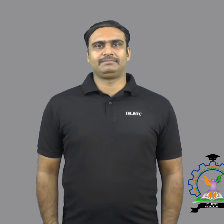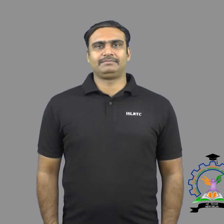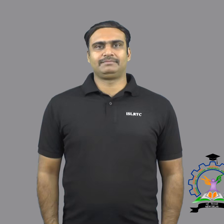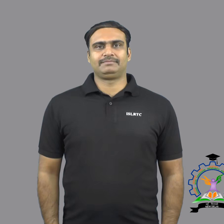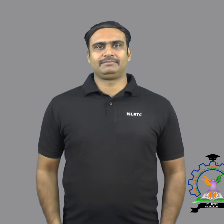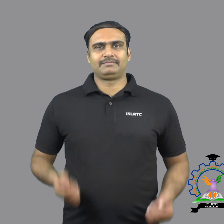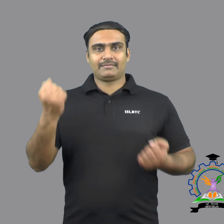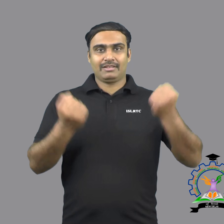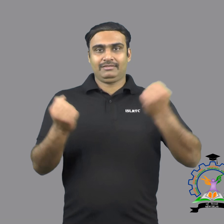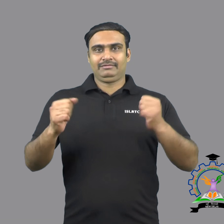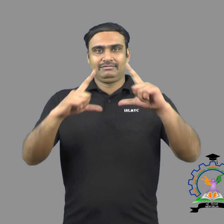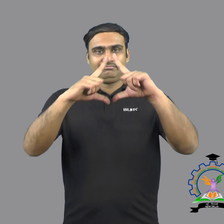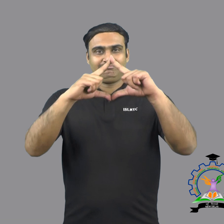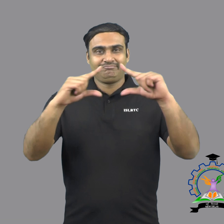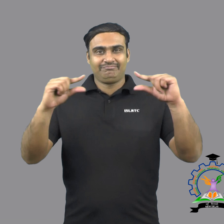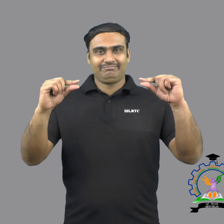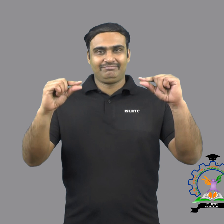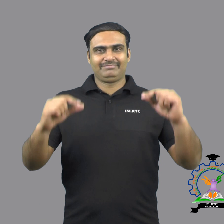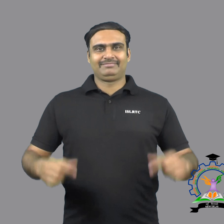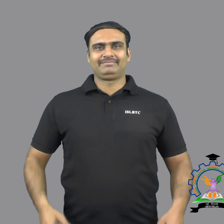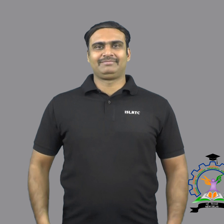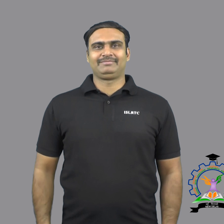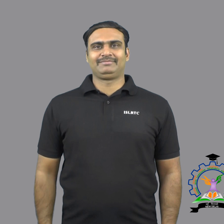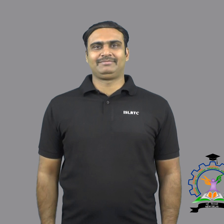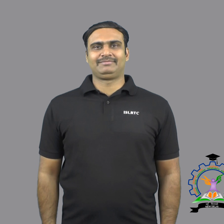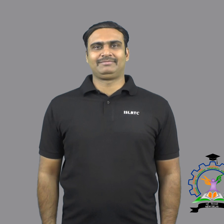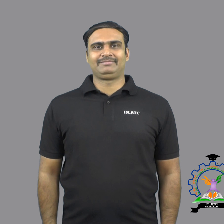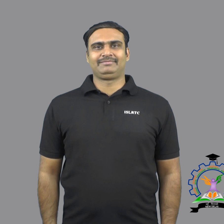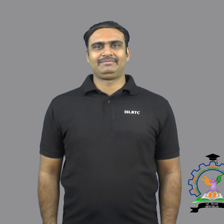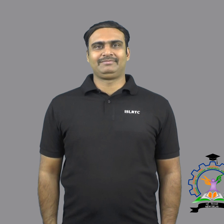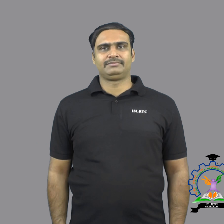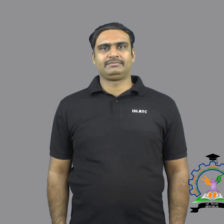Mercedes-Benz